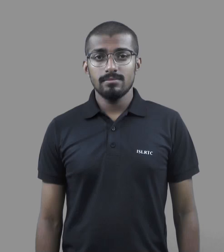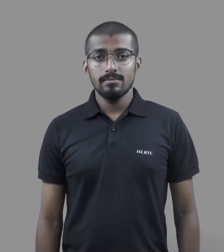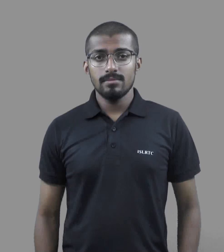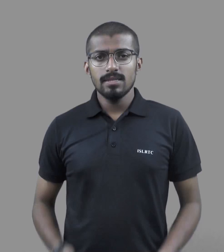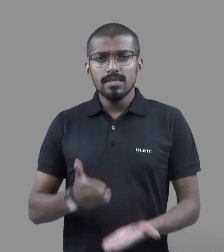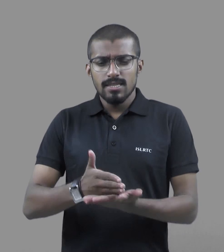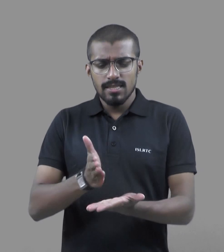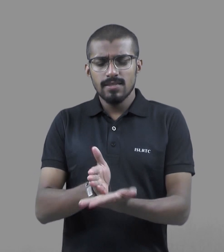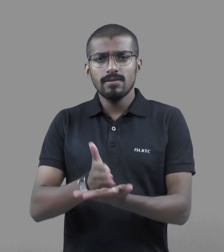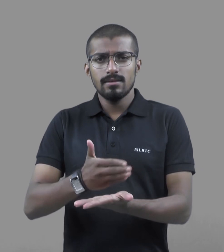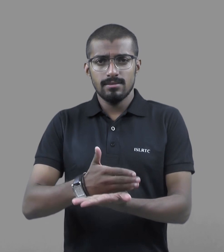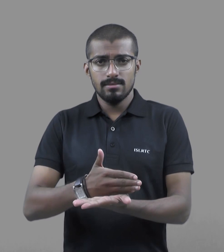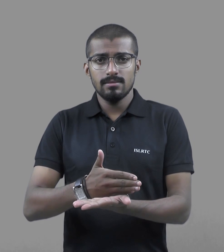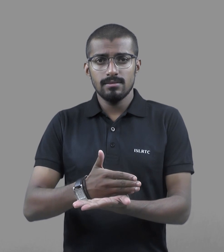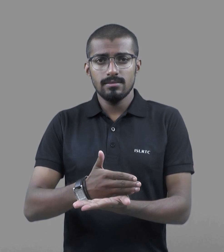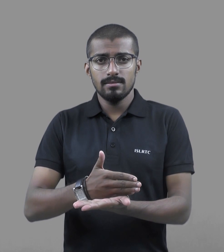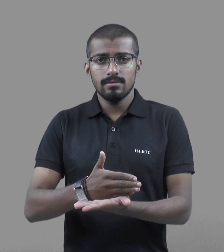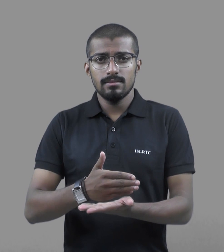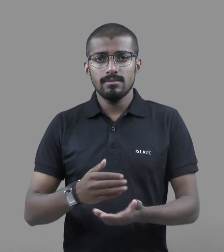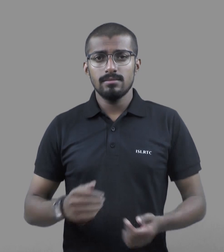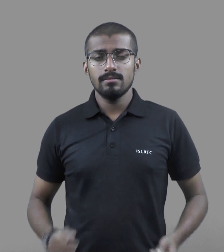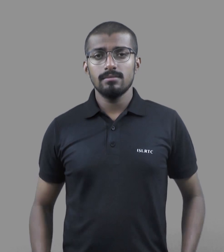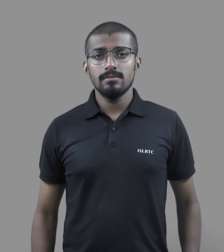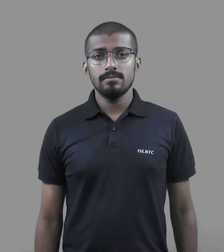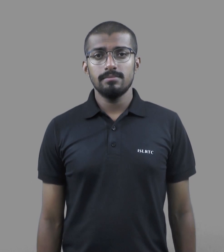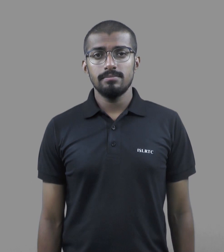Divide Cup Up